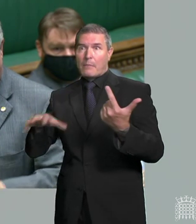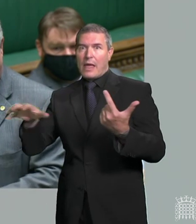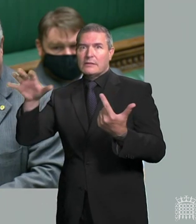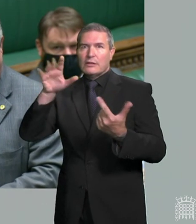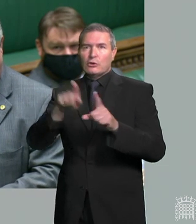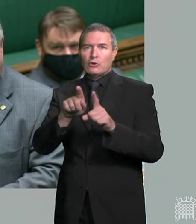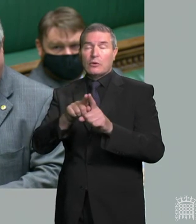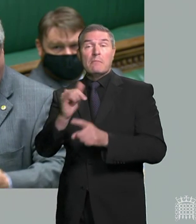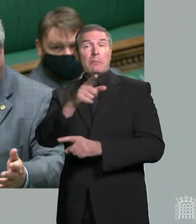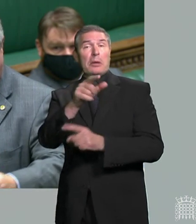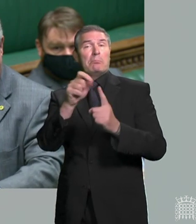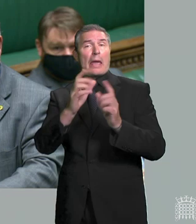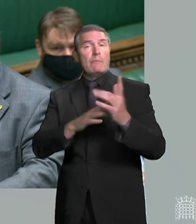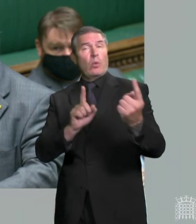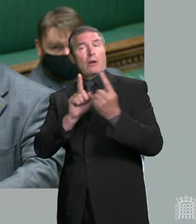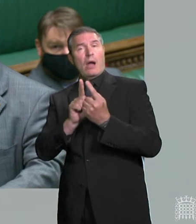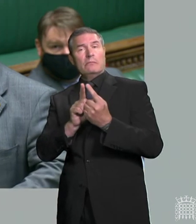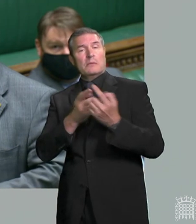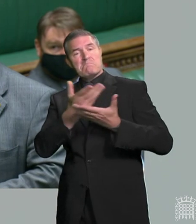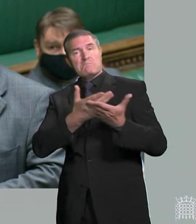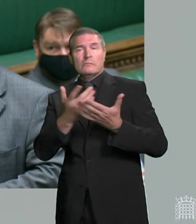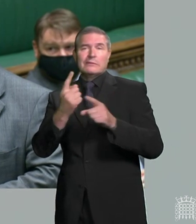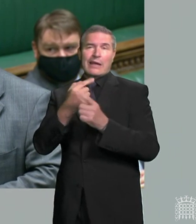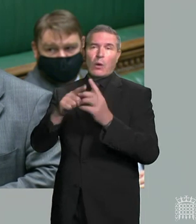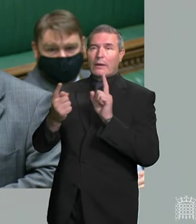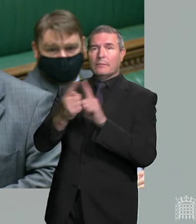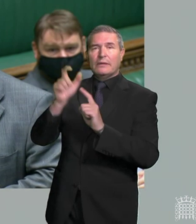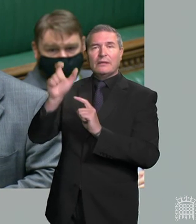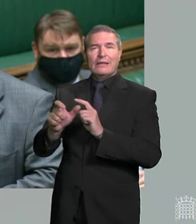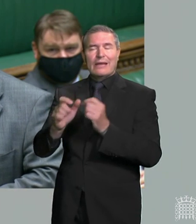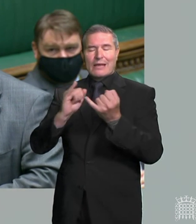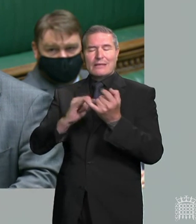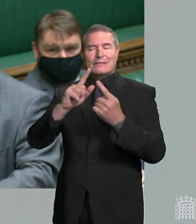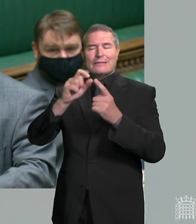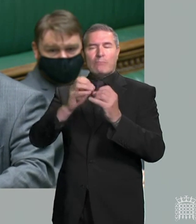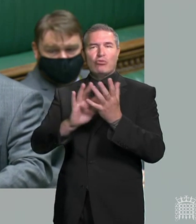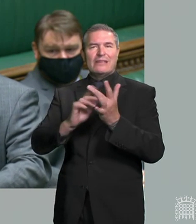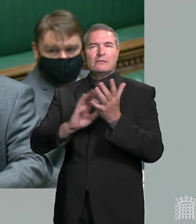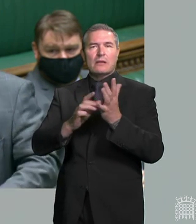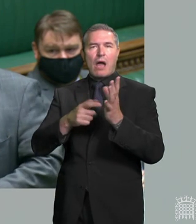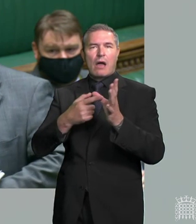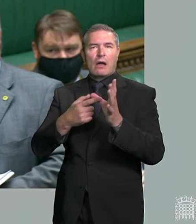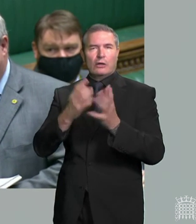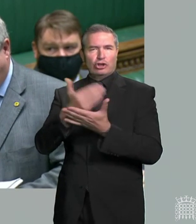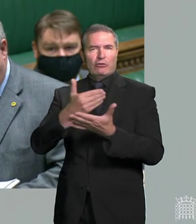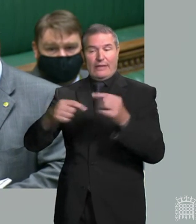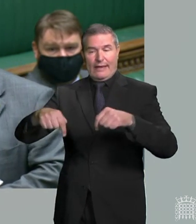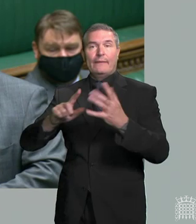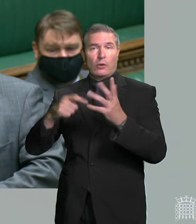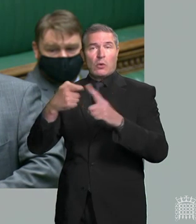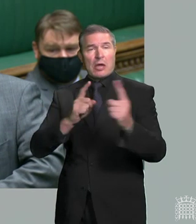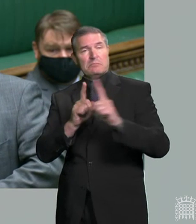Perhaps the Prime Minister will meet me to discuss how we can help the Srebrenica charity here in the UK.